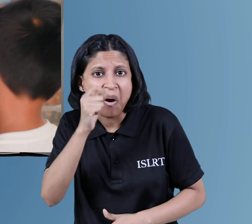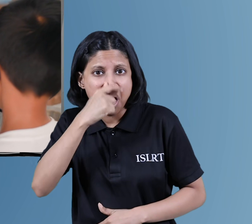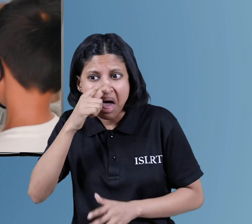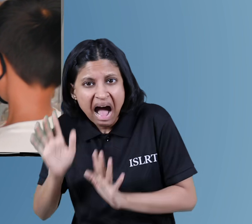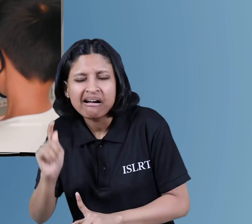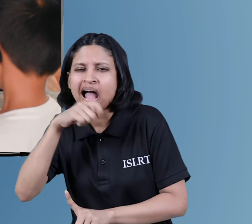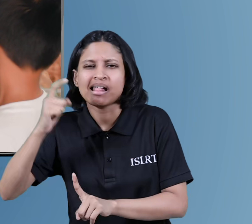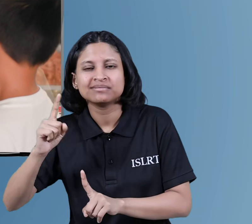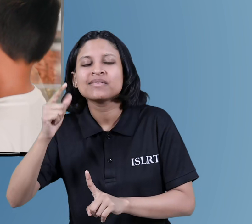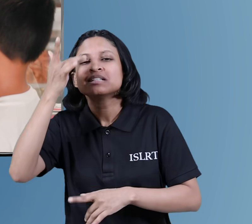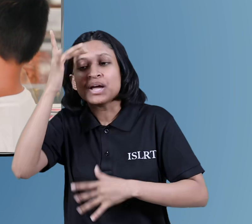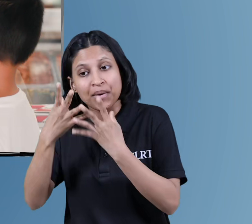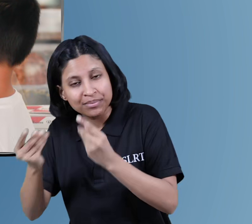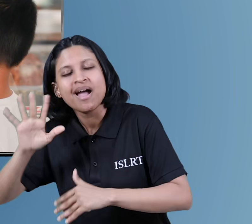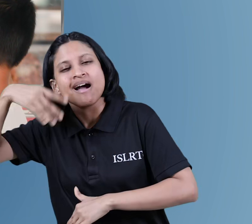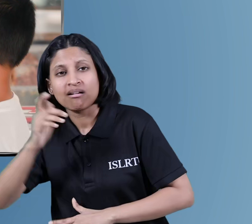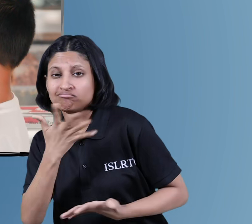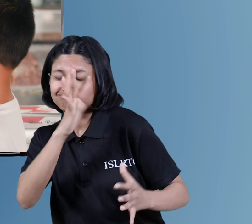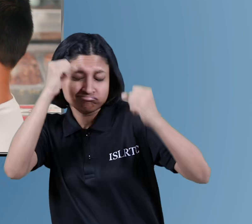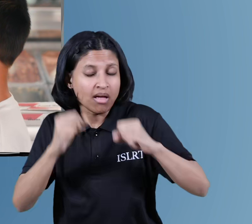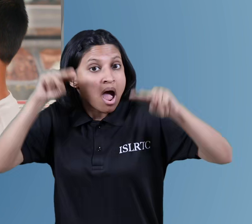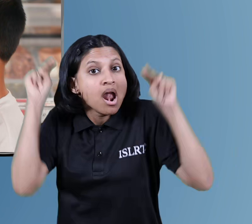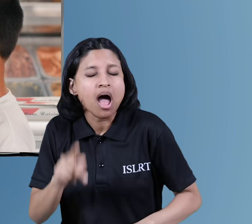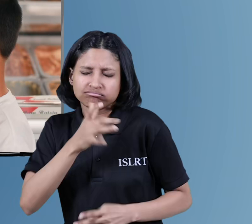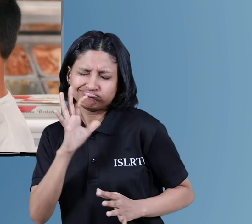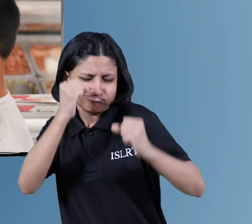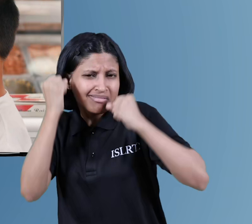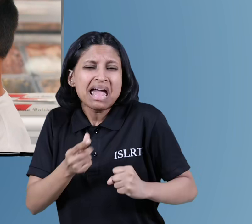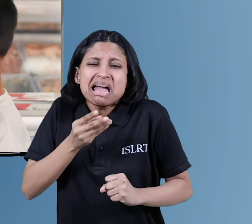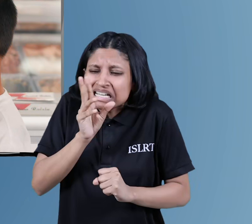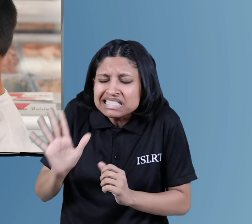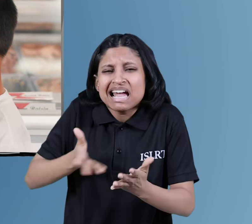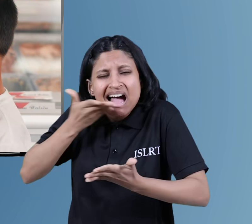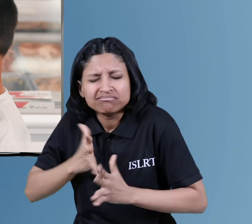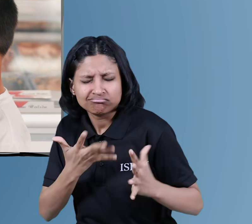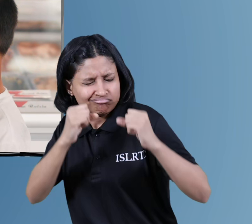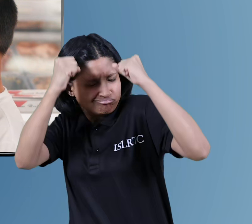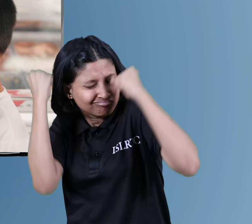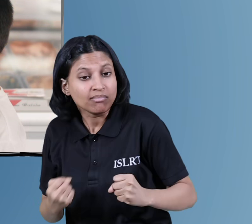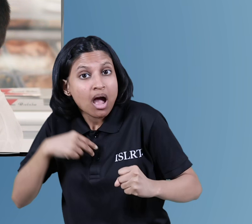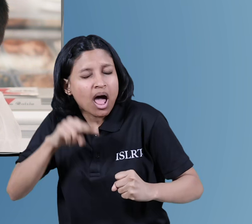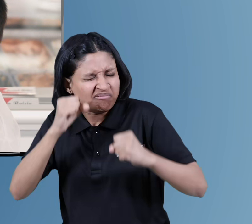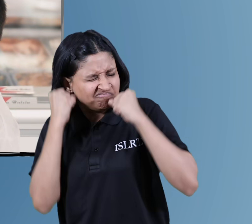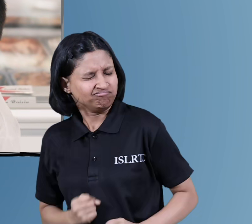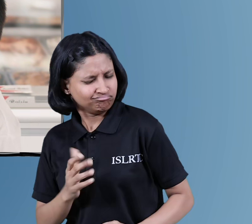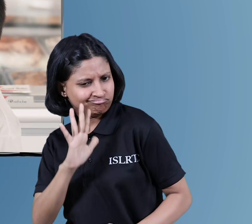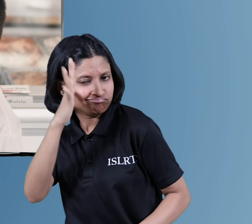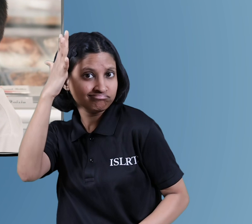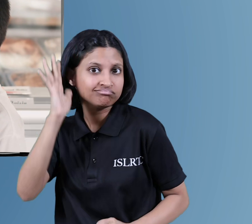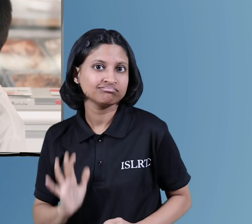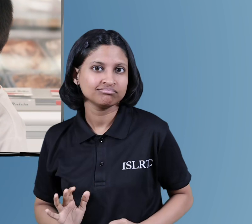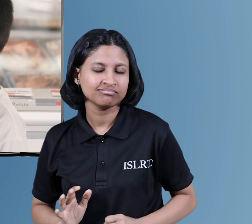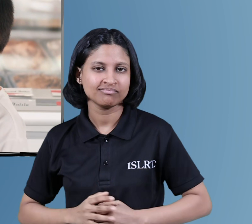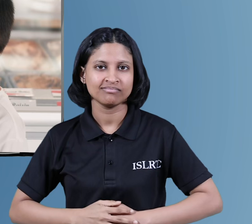despite being told it might make them sick or cause a cold, remains stubborn and unwilling to listen to warnings.